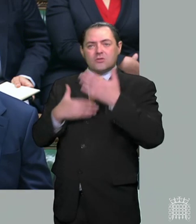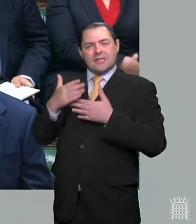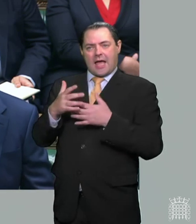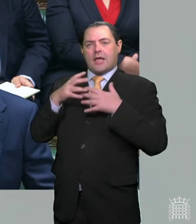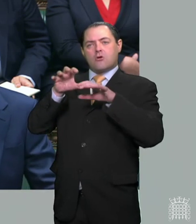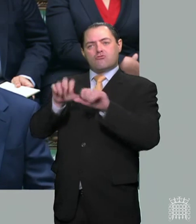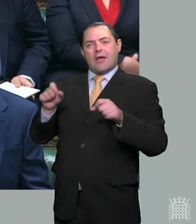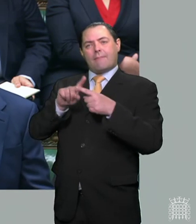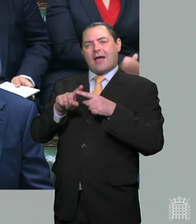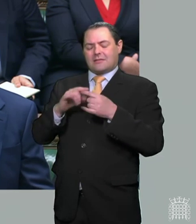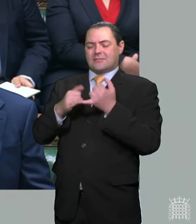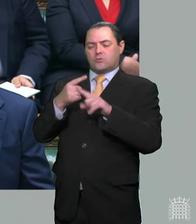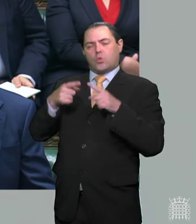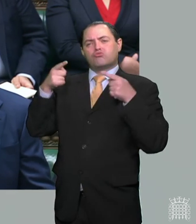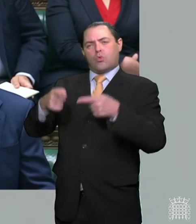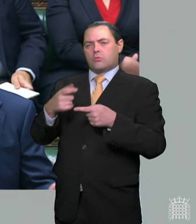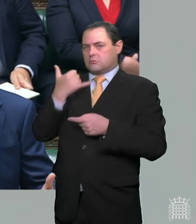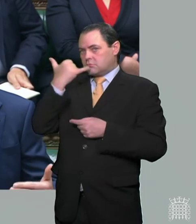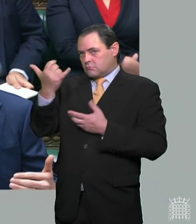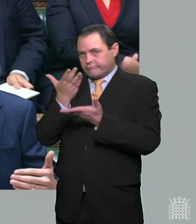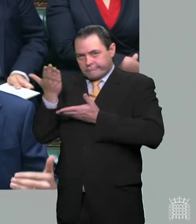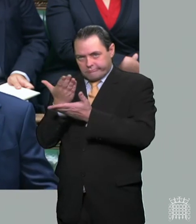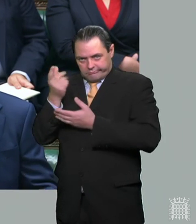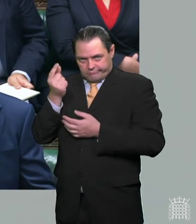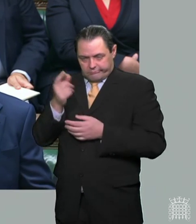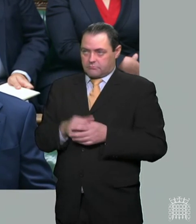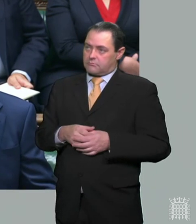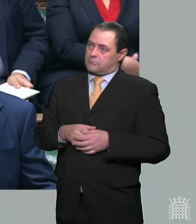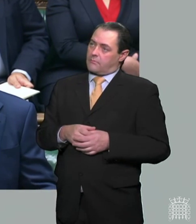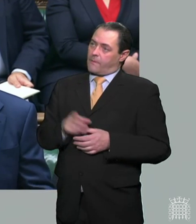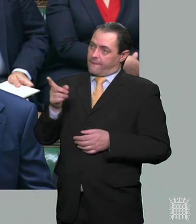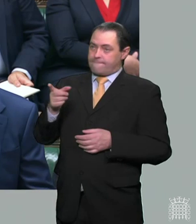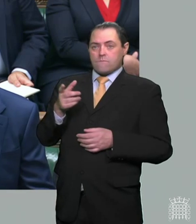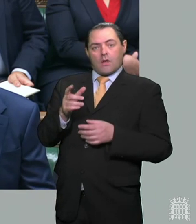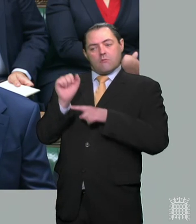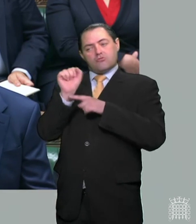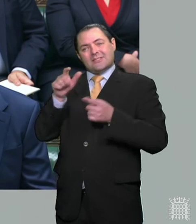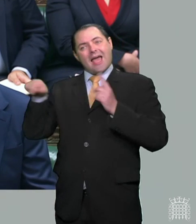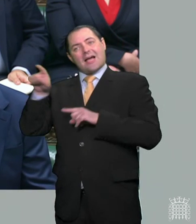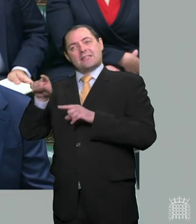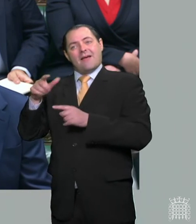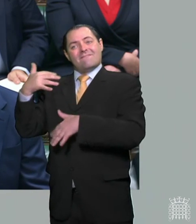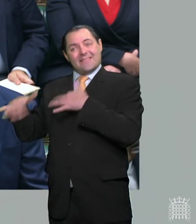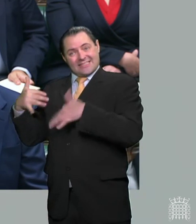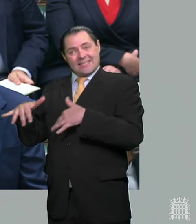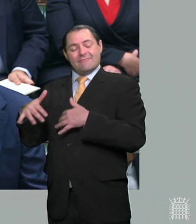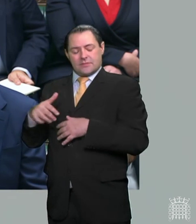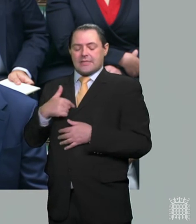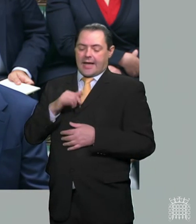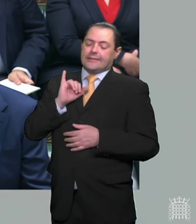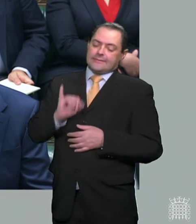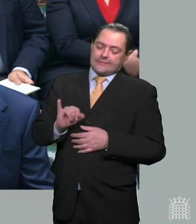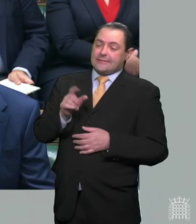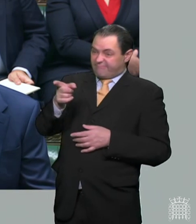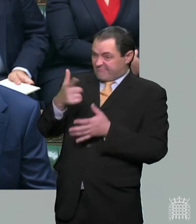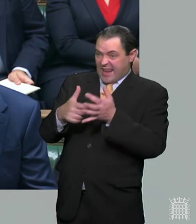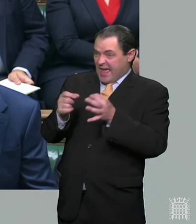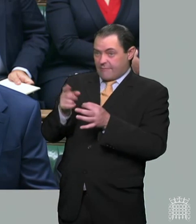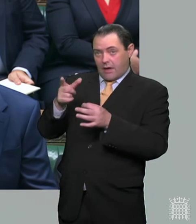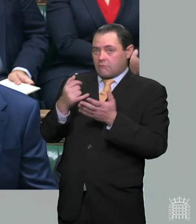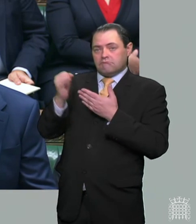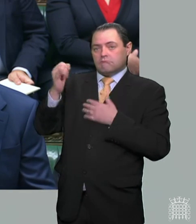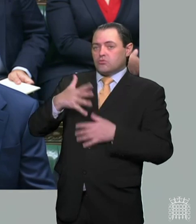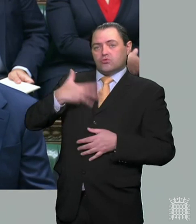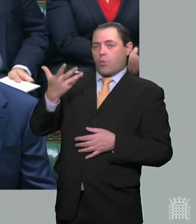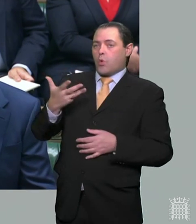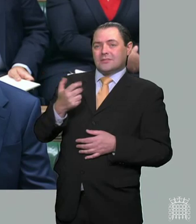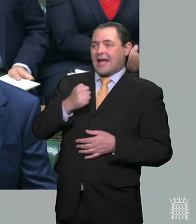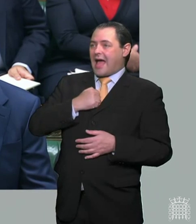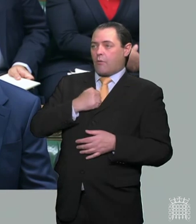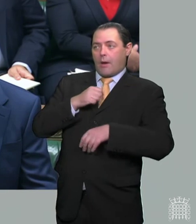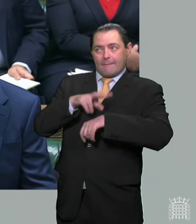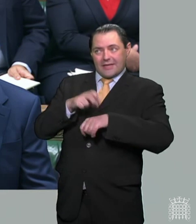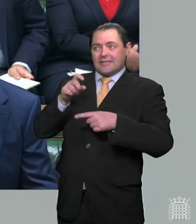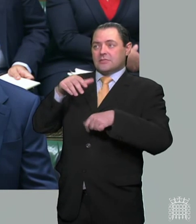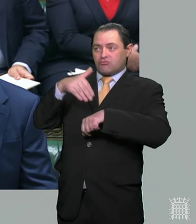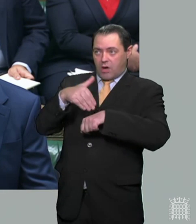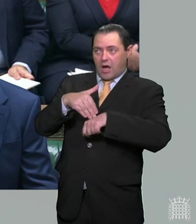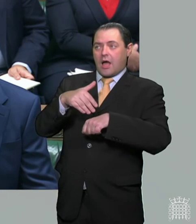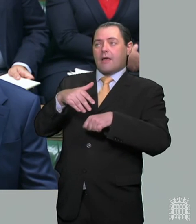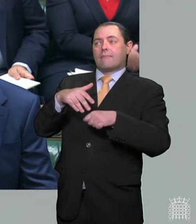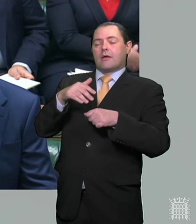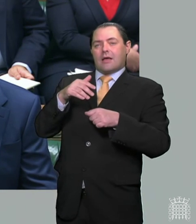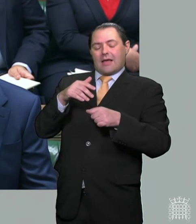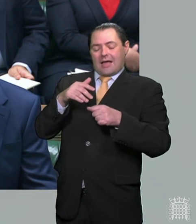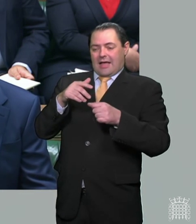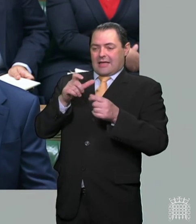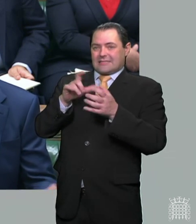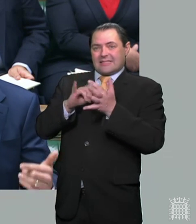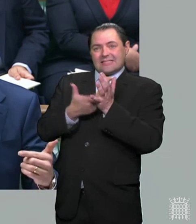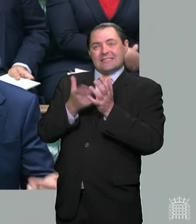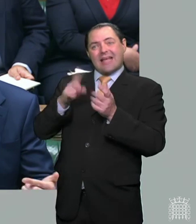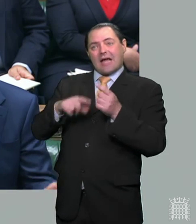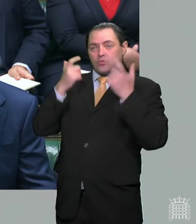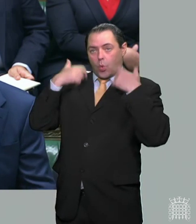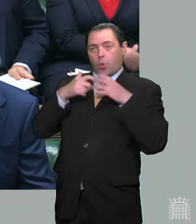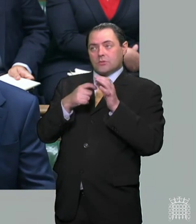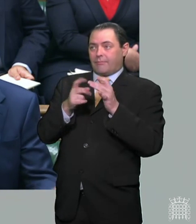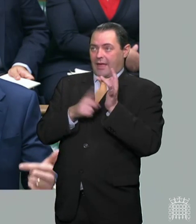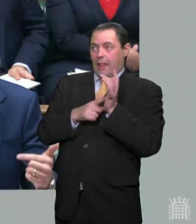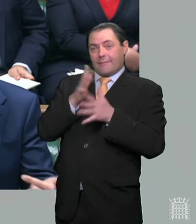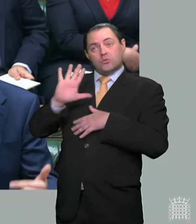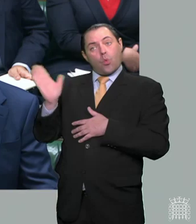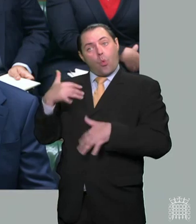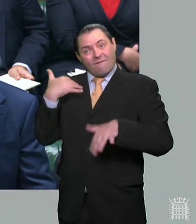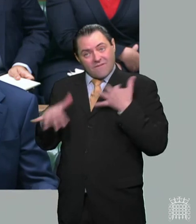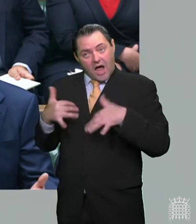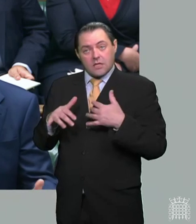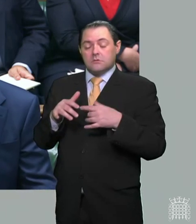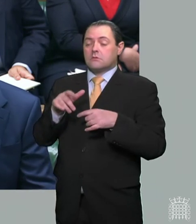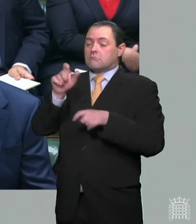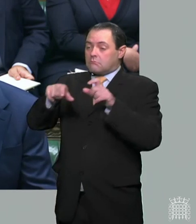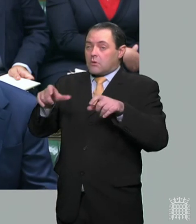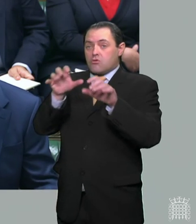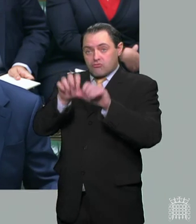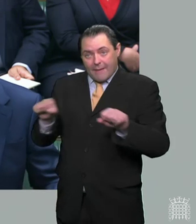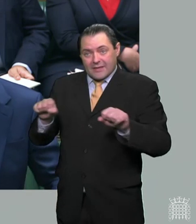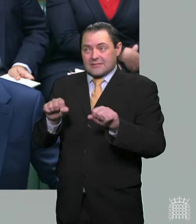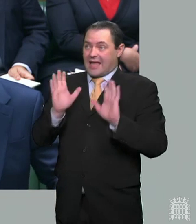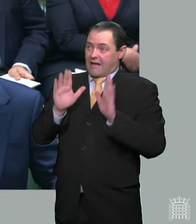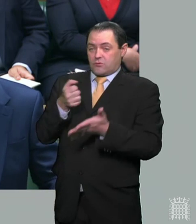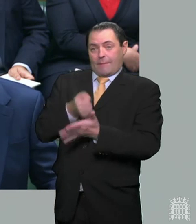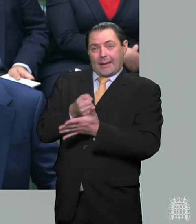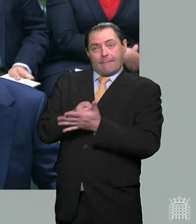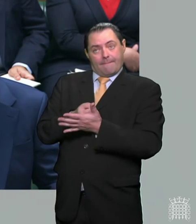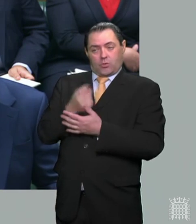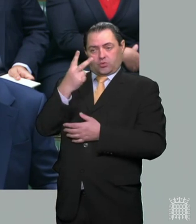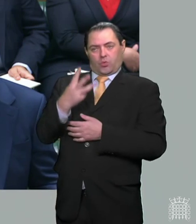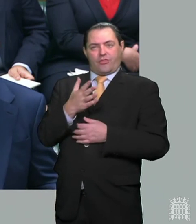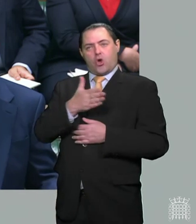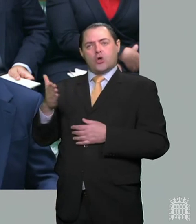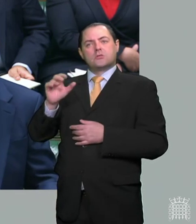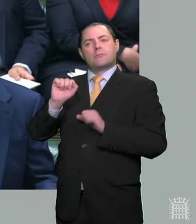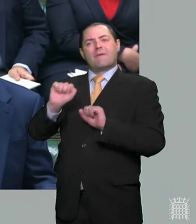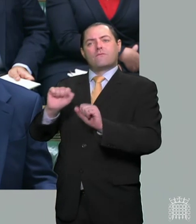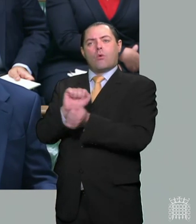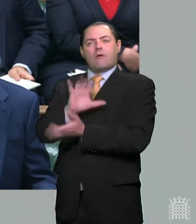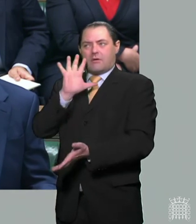I gently say to the honourable Lady that, in terms of standing up for the victims of crime, I lament the fact that the Labour party voted against our Police, Crime, Sentencing and Courts Bill, requiring all violent offenders, all rapists, all child rapists, to serve at least two thirds of their sentence behind bars.